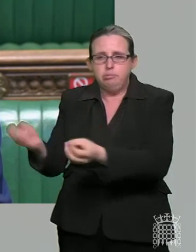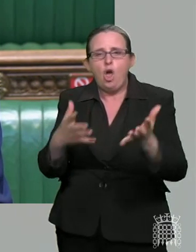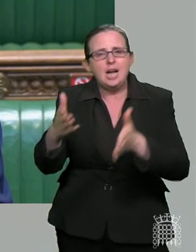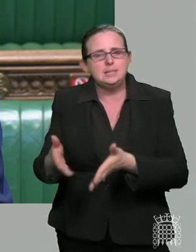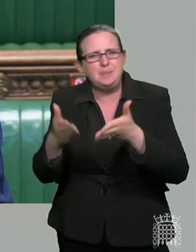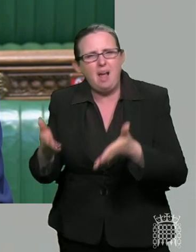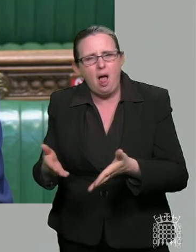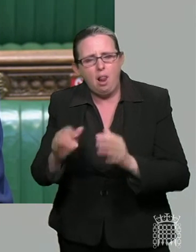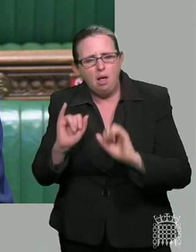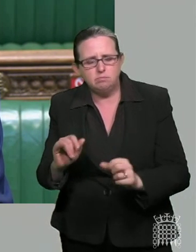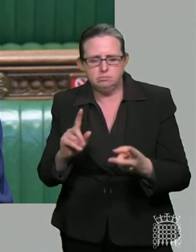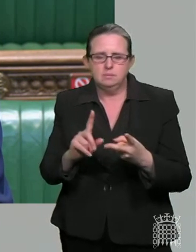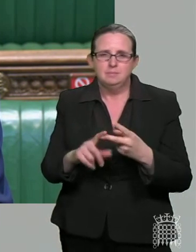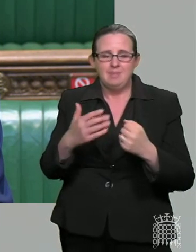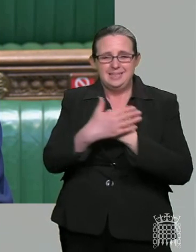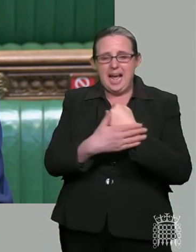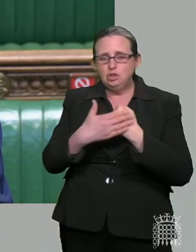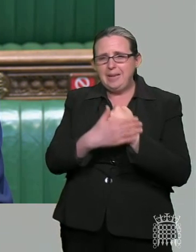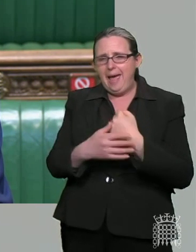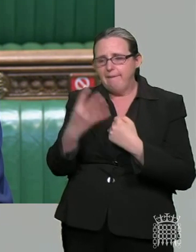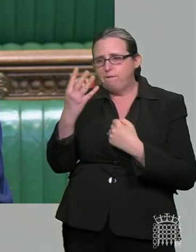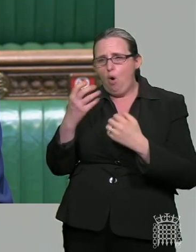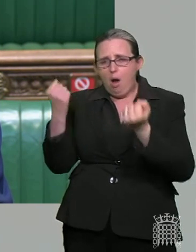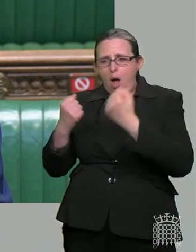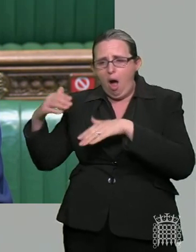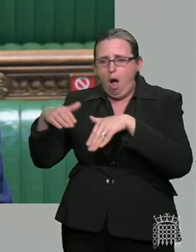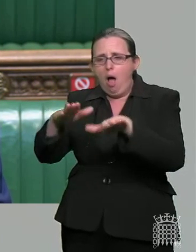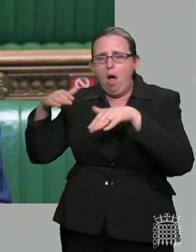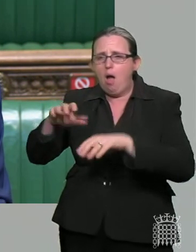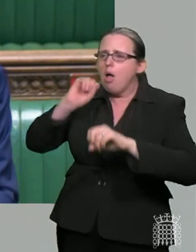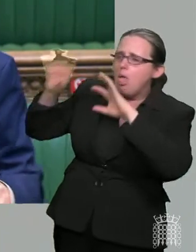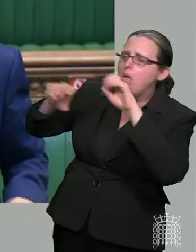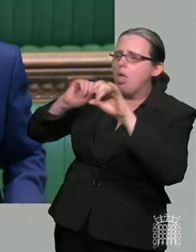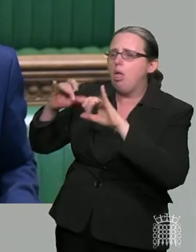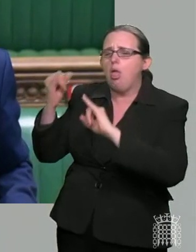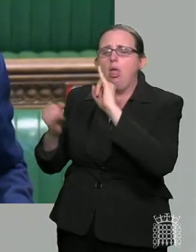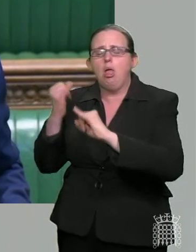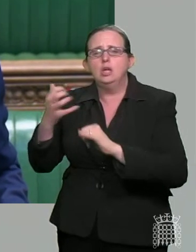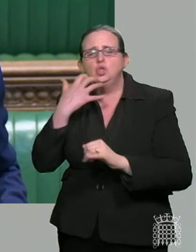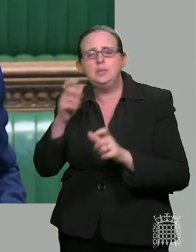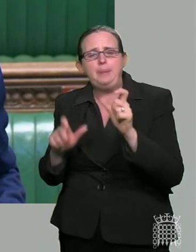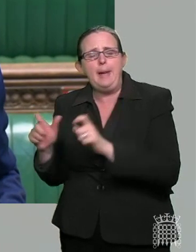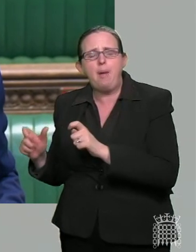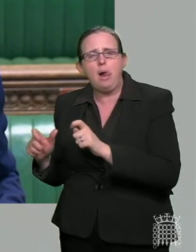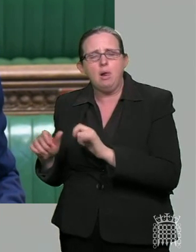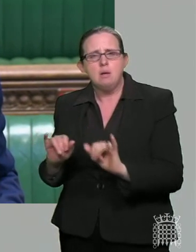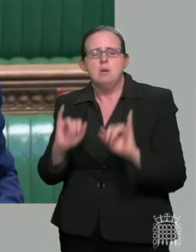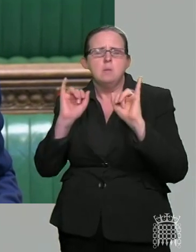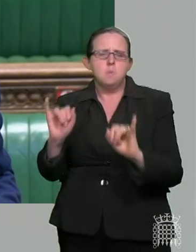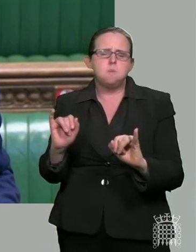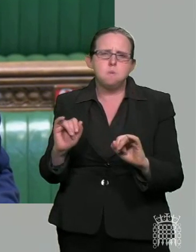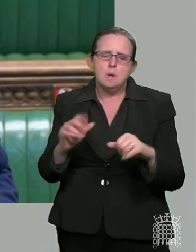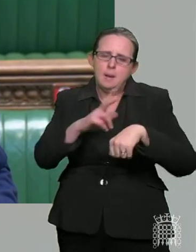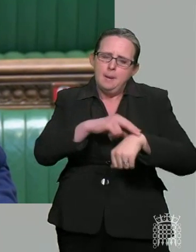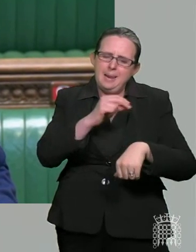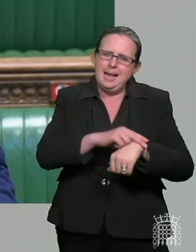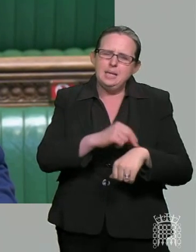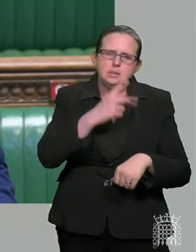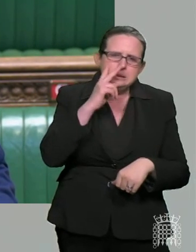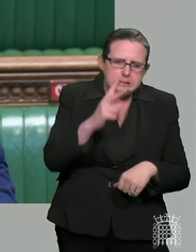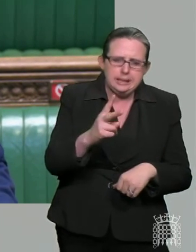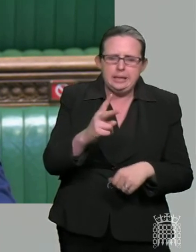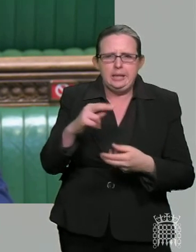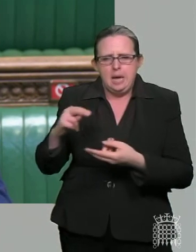The Community Security Trust reports a 500% rise in antisemitic incidents since the outbreak of violence in Gaza and Israel.